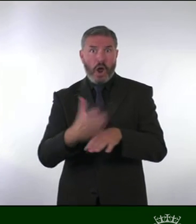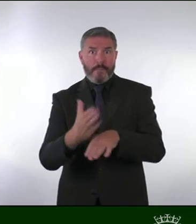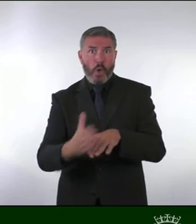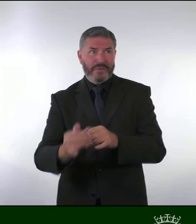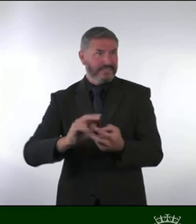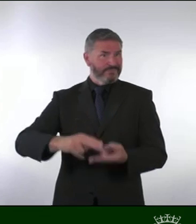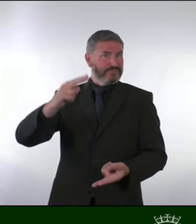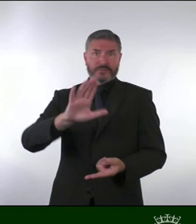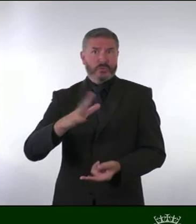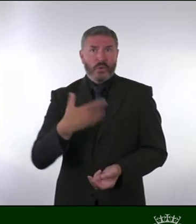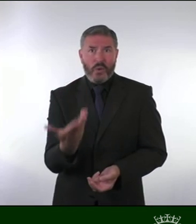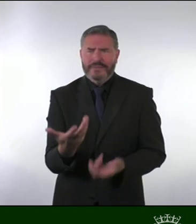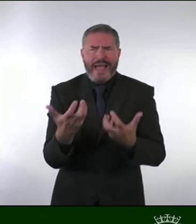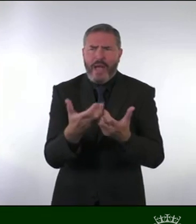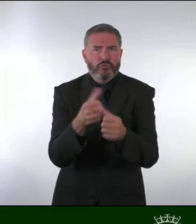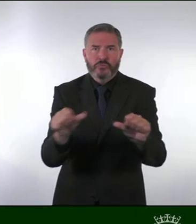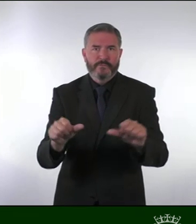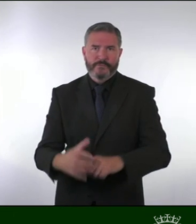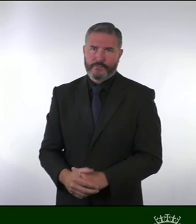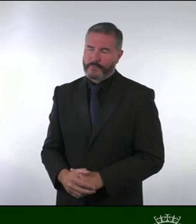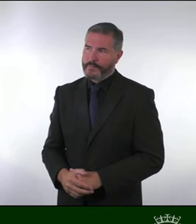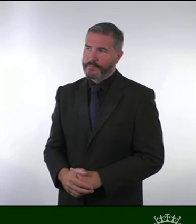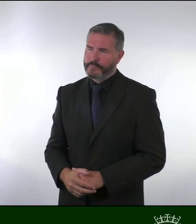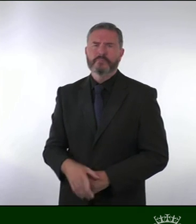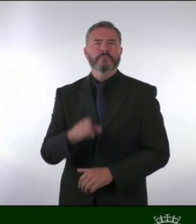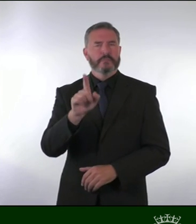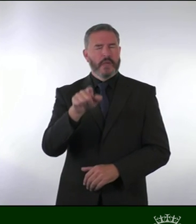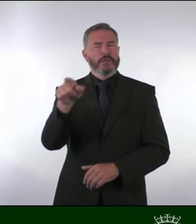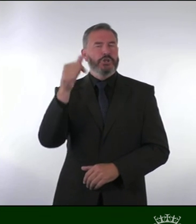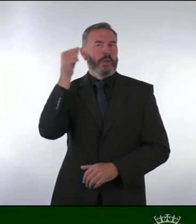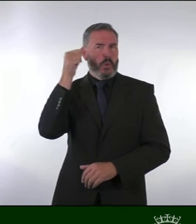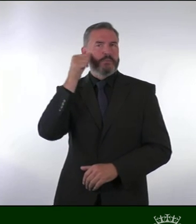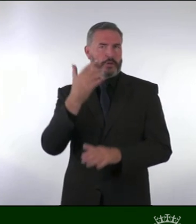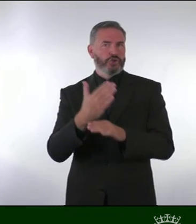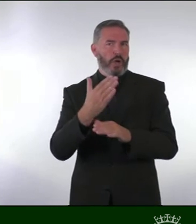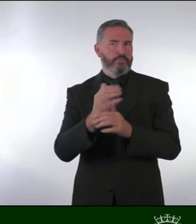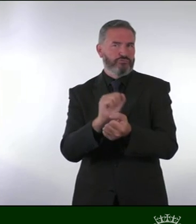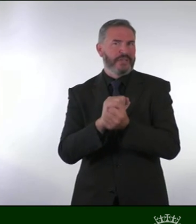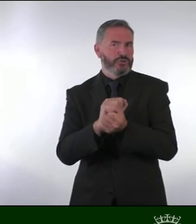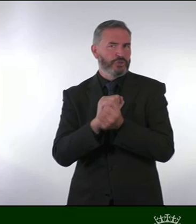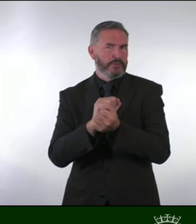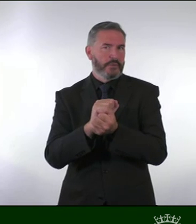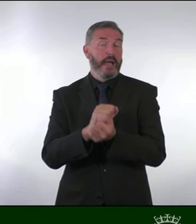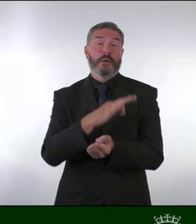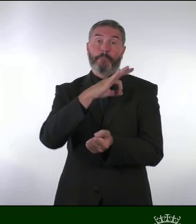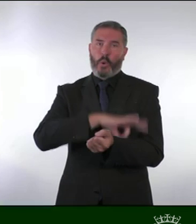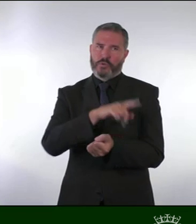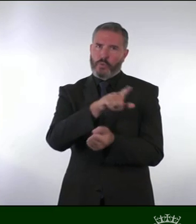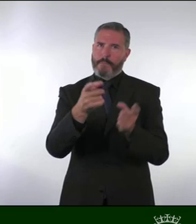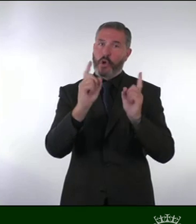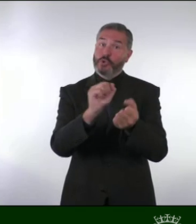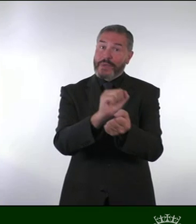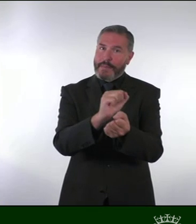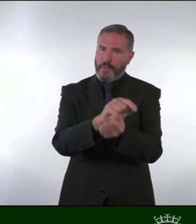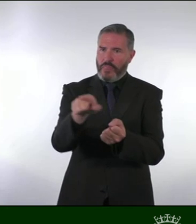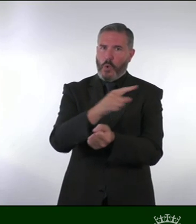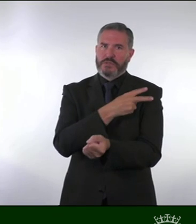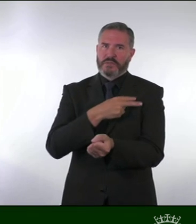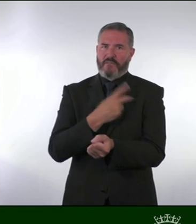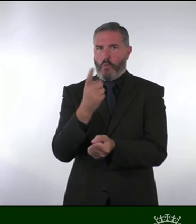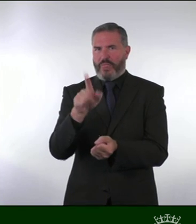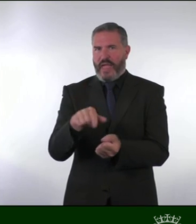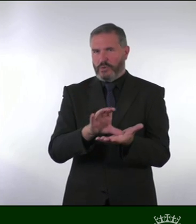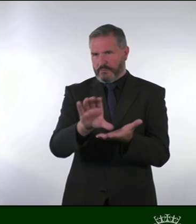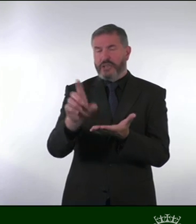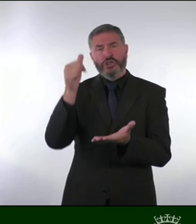As the honourable Lady knows, we already have in place the job retention scheme and the bonus of £1,000 for employers keeping on furloughed workers.